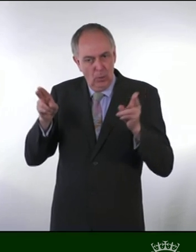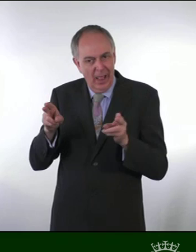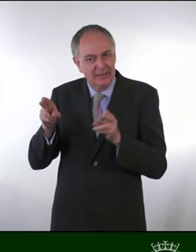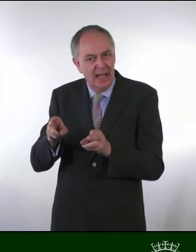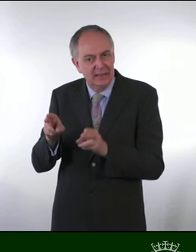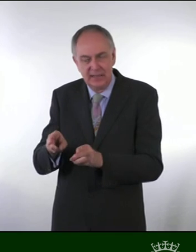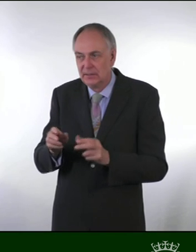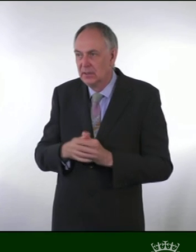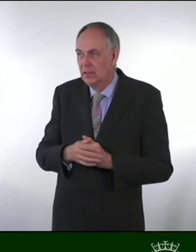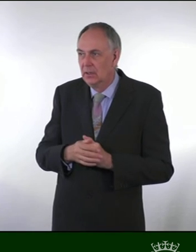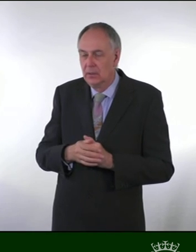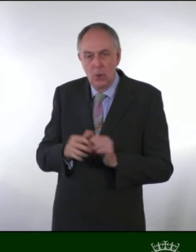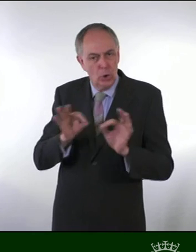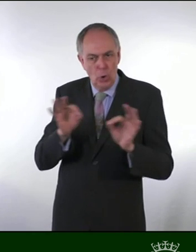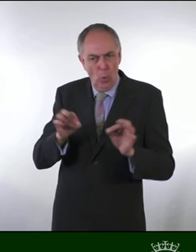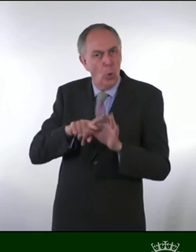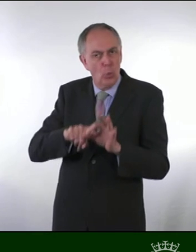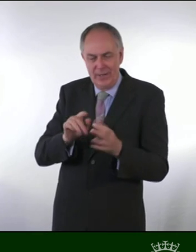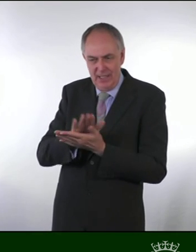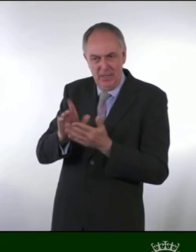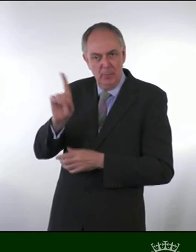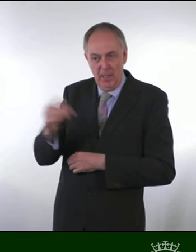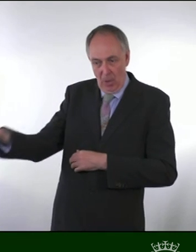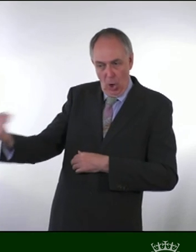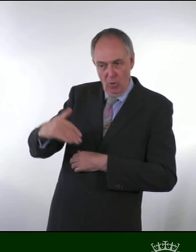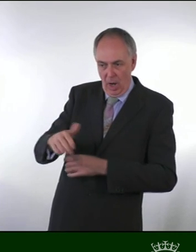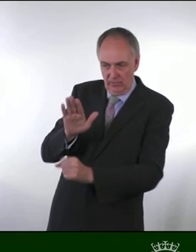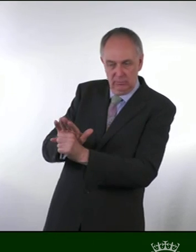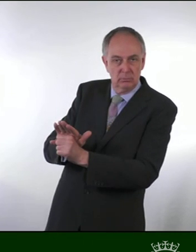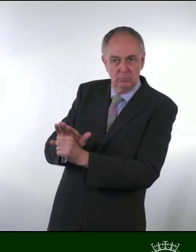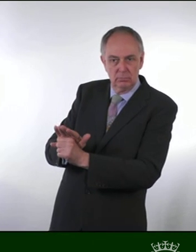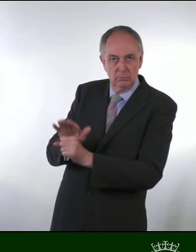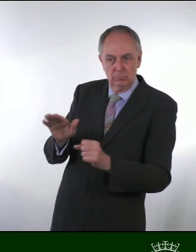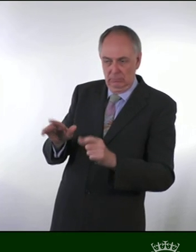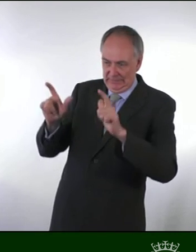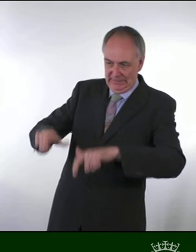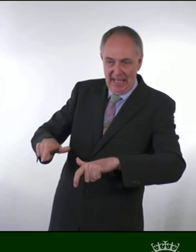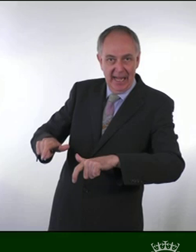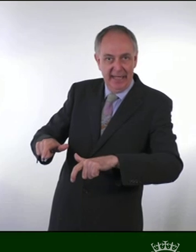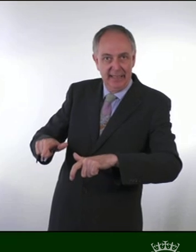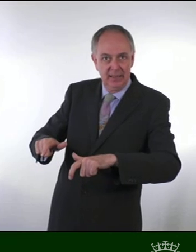This country has had no quarantine arrangements to date and is only now introducing them.